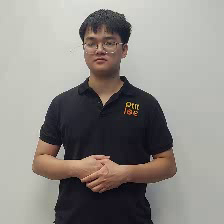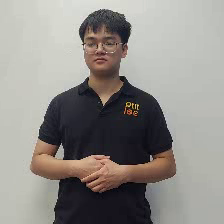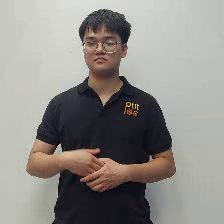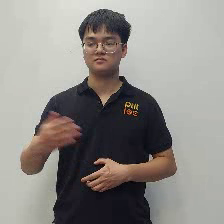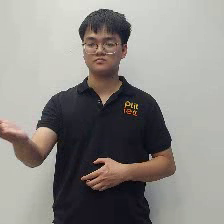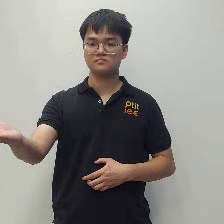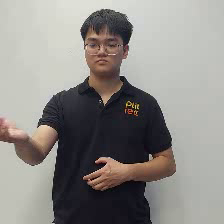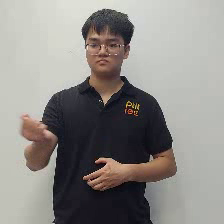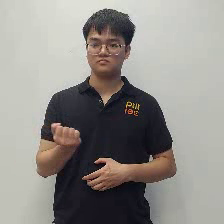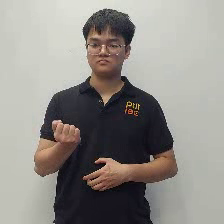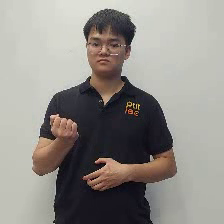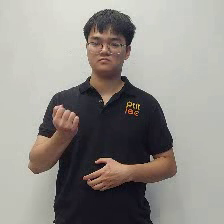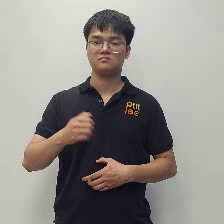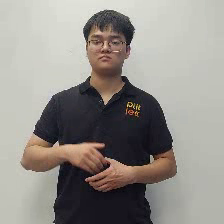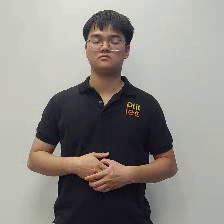Sử dụng